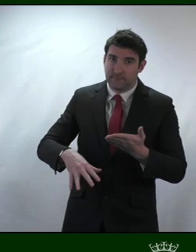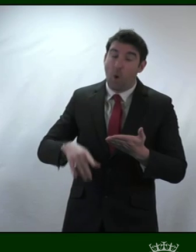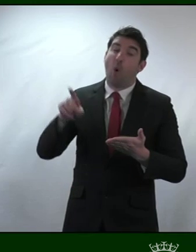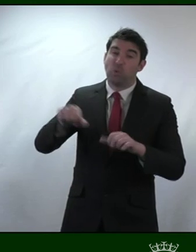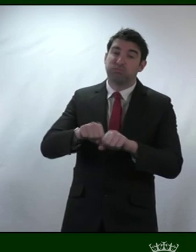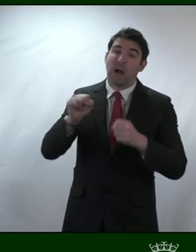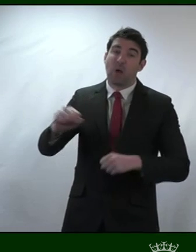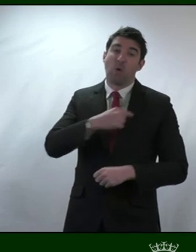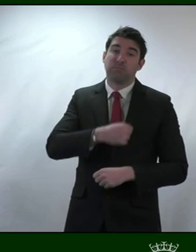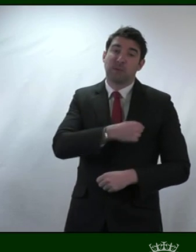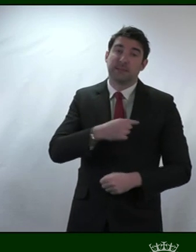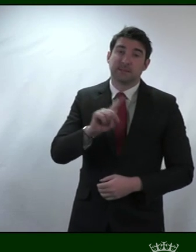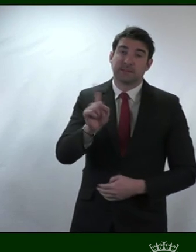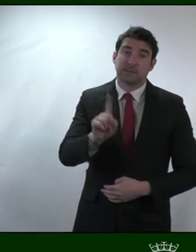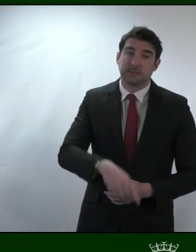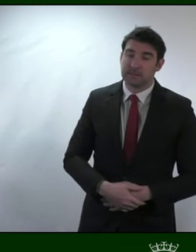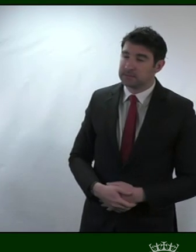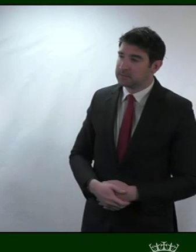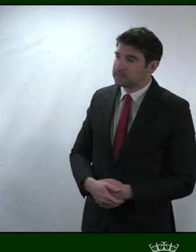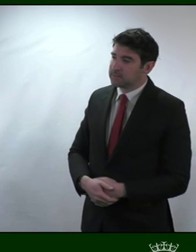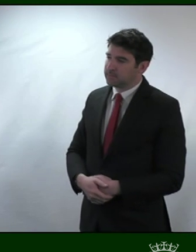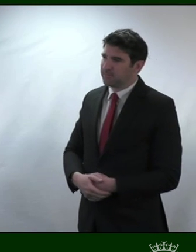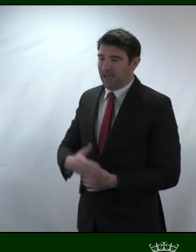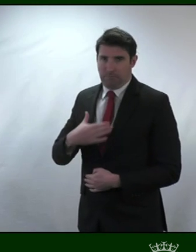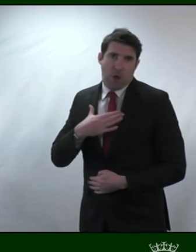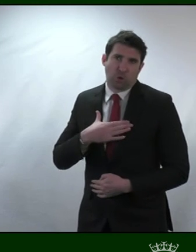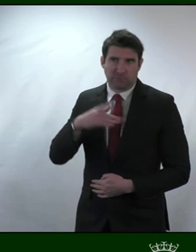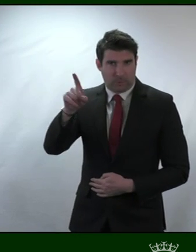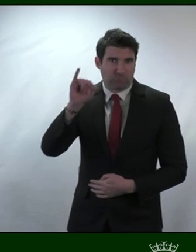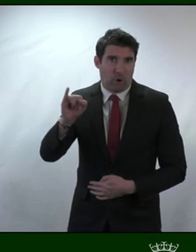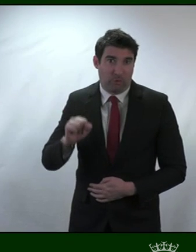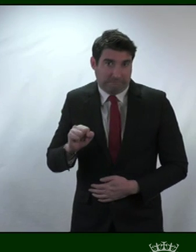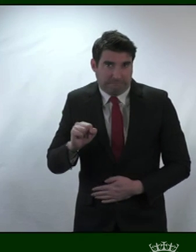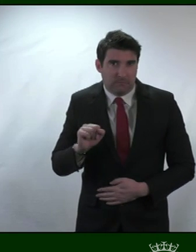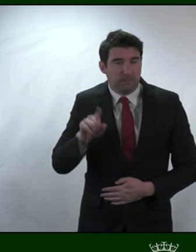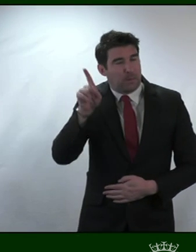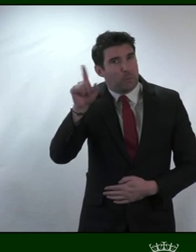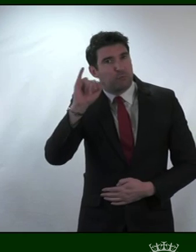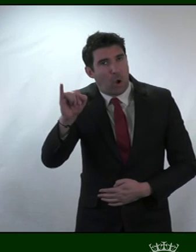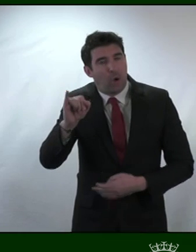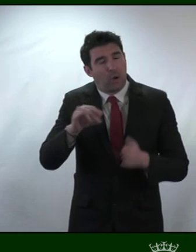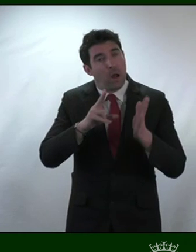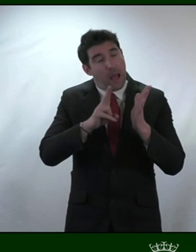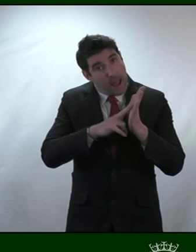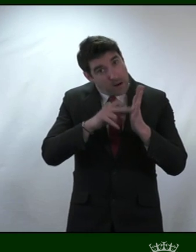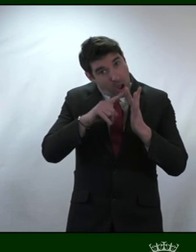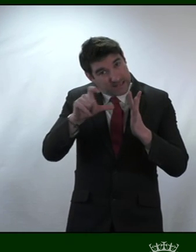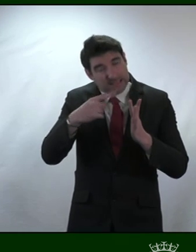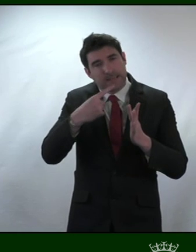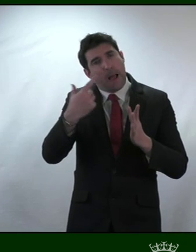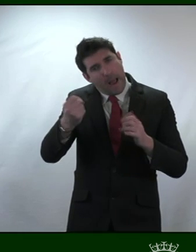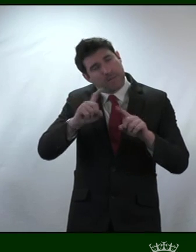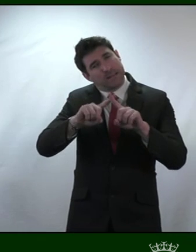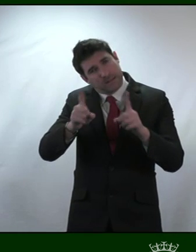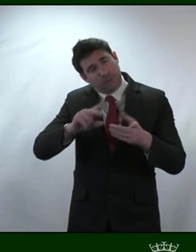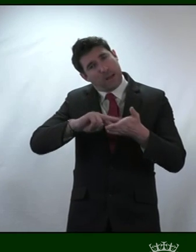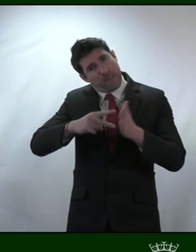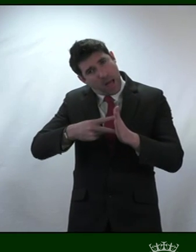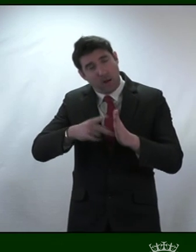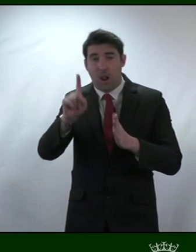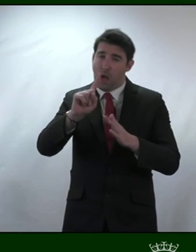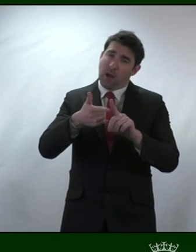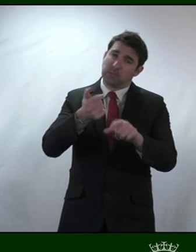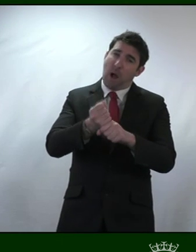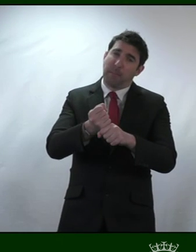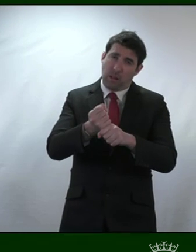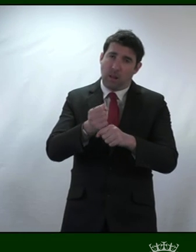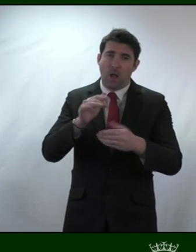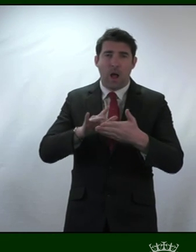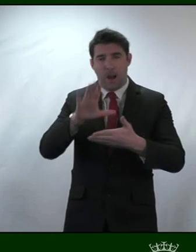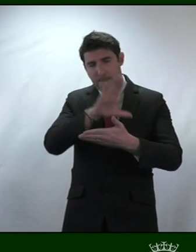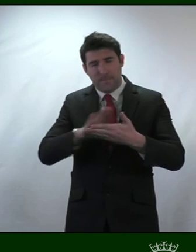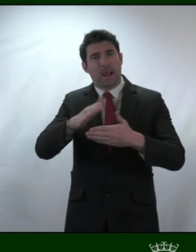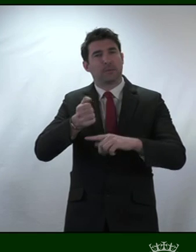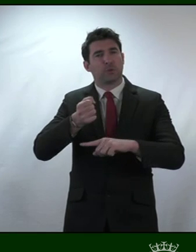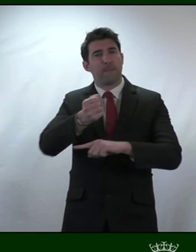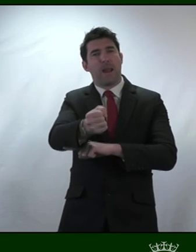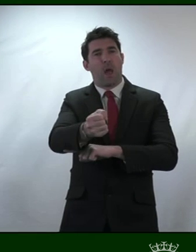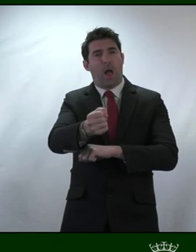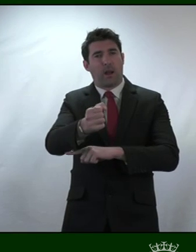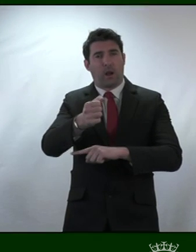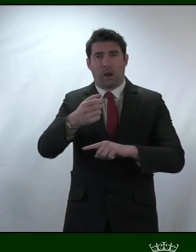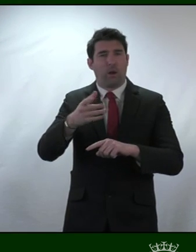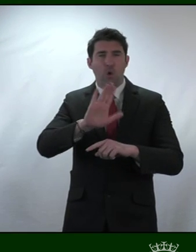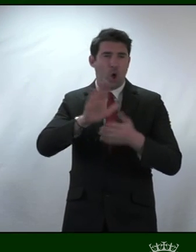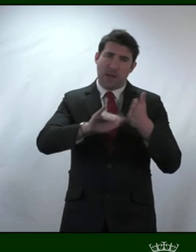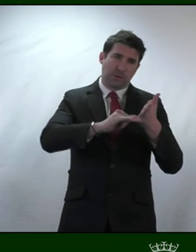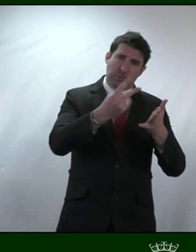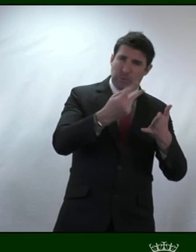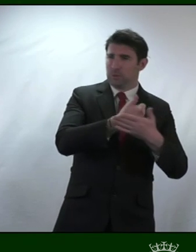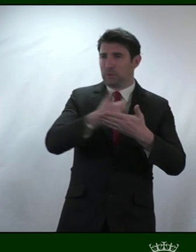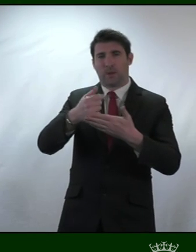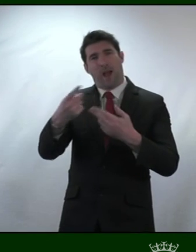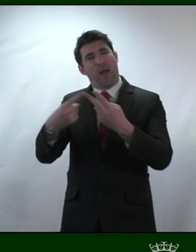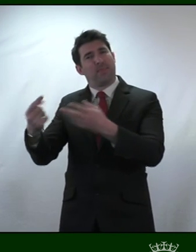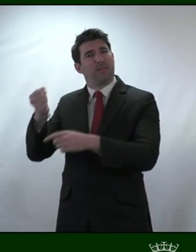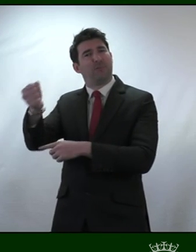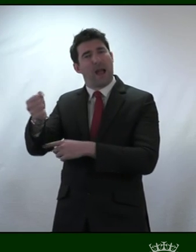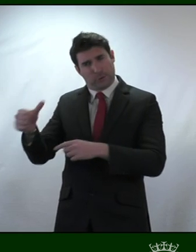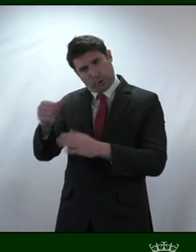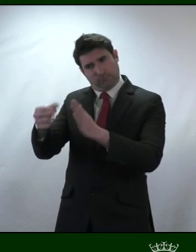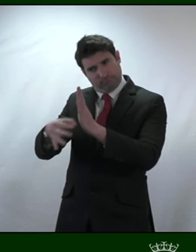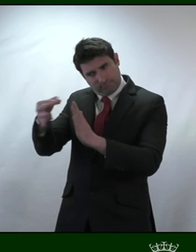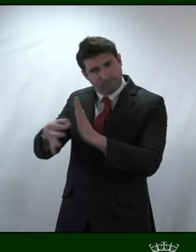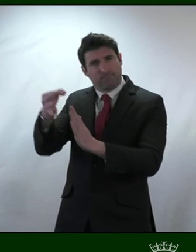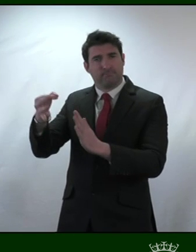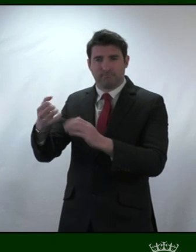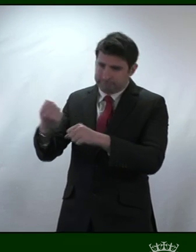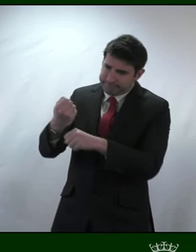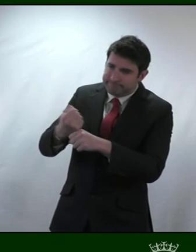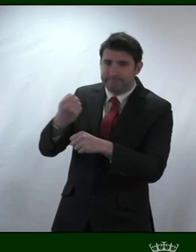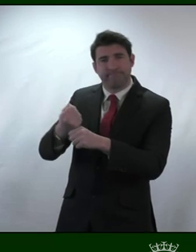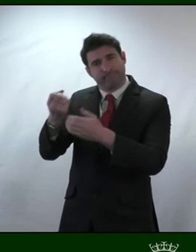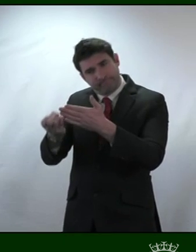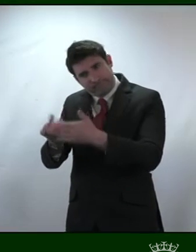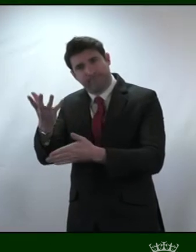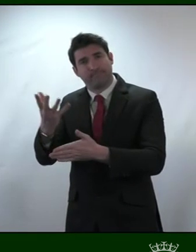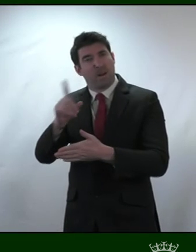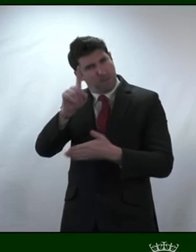I am afraid that the hon. Gentleman is quite wrong. What the NIC is saying is that there are other things we can do as well, including massively improving the midland main line—I think everybody would want to do that—but the ambition to do the eastern leg, as I have said in the House before, remains absolutely unchanged.